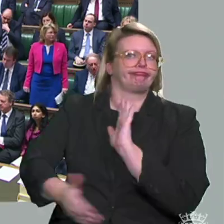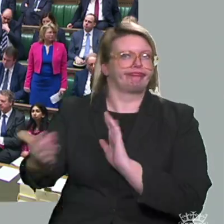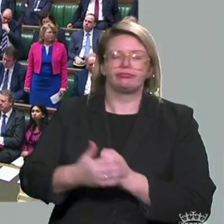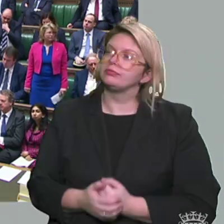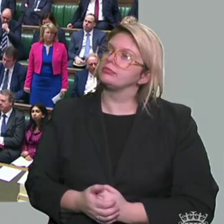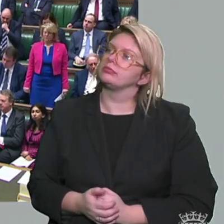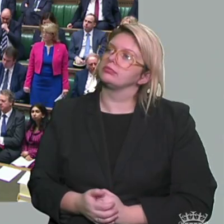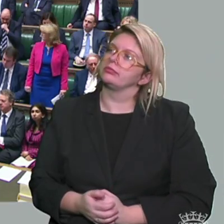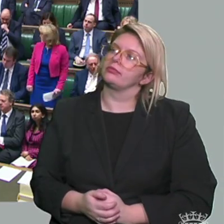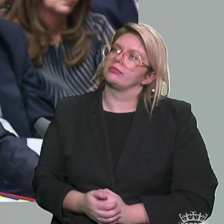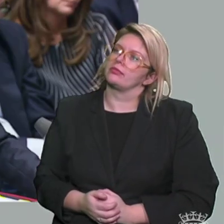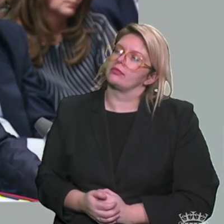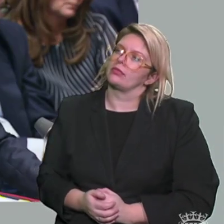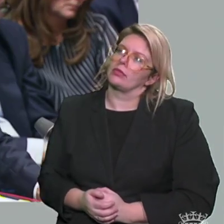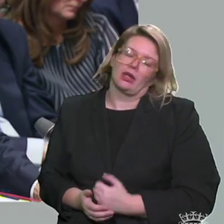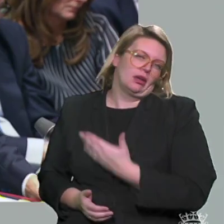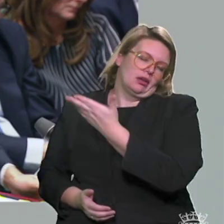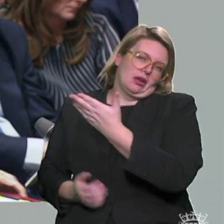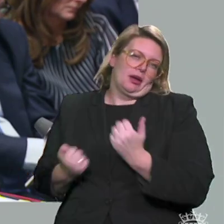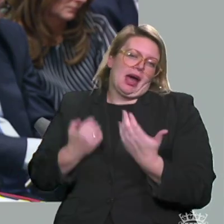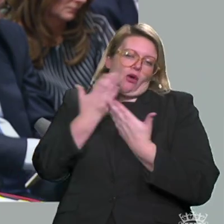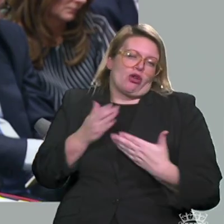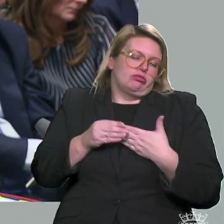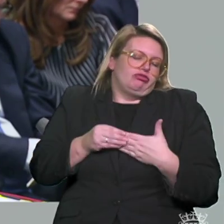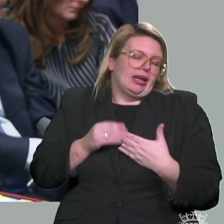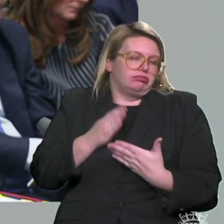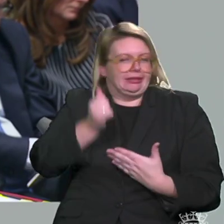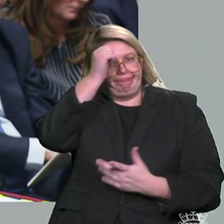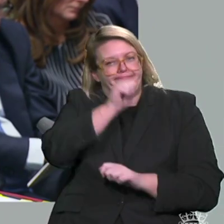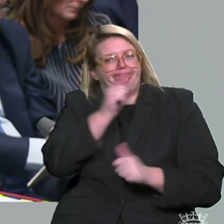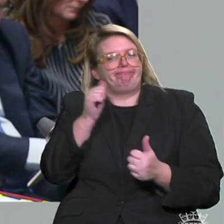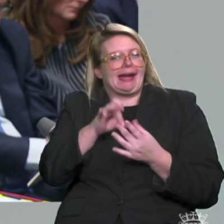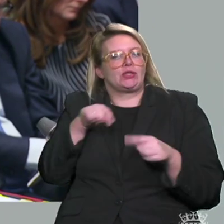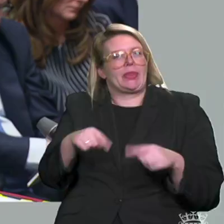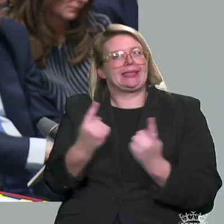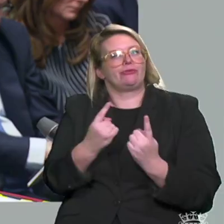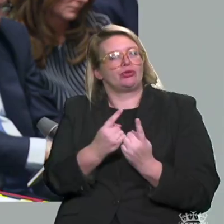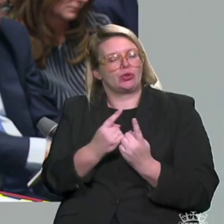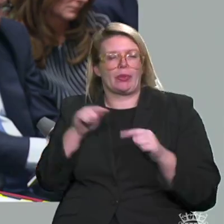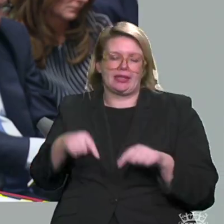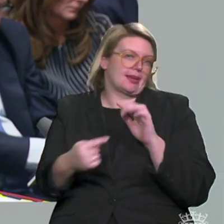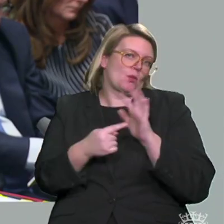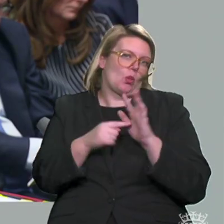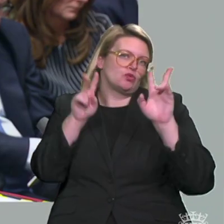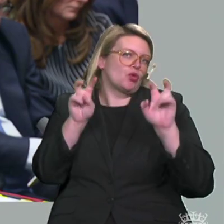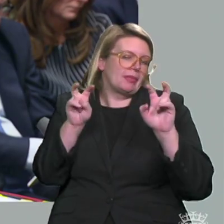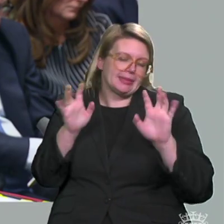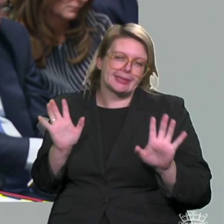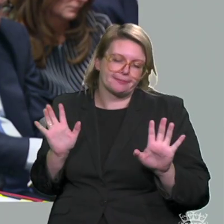My right honourable Friend speaks with authority, and I thank him for his continued engagement on this critical issue.